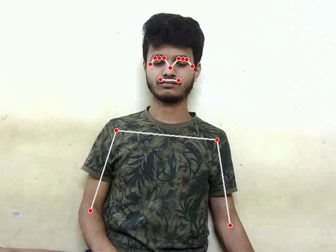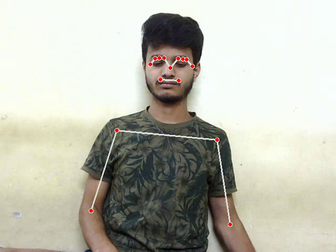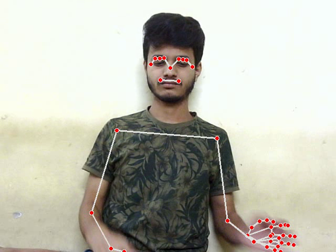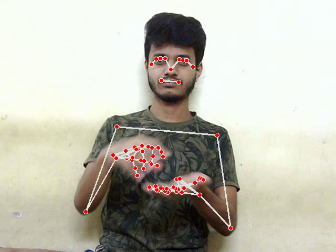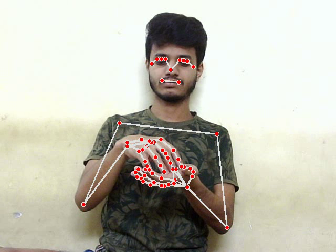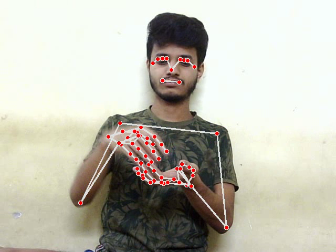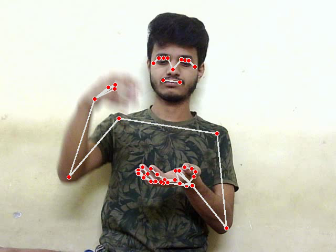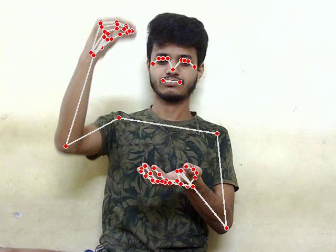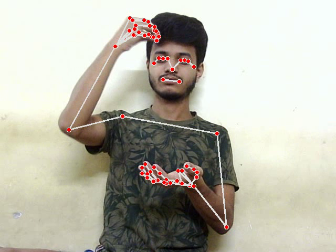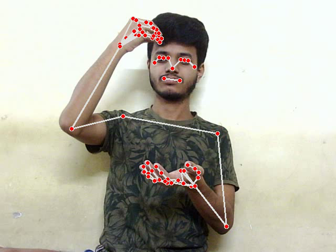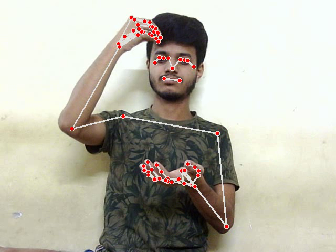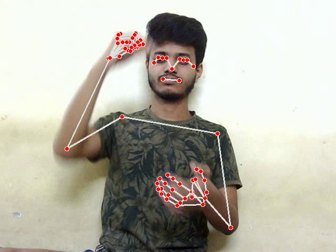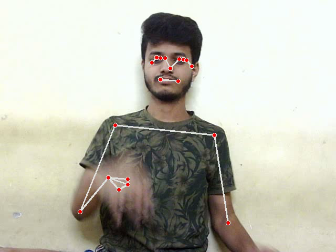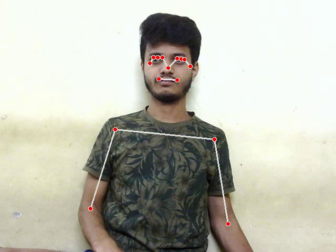learn